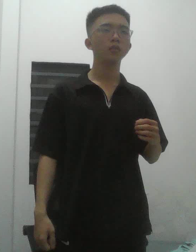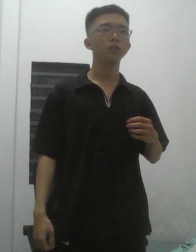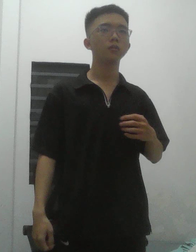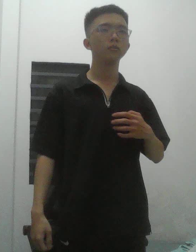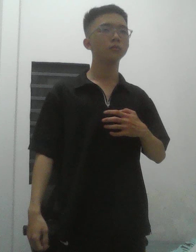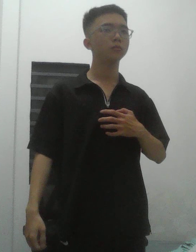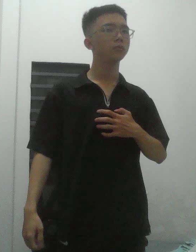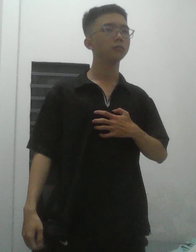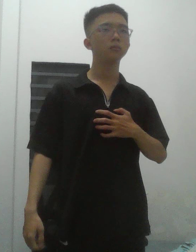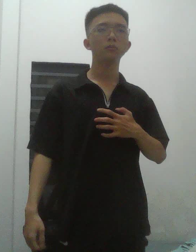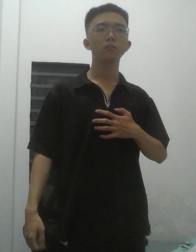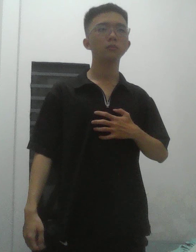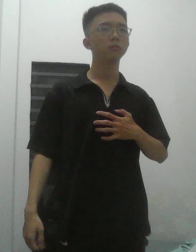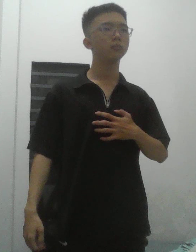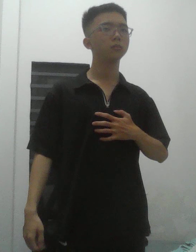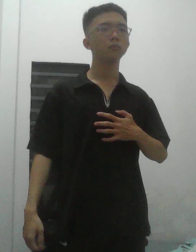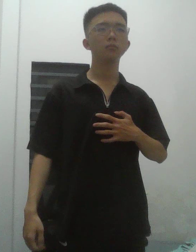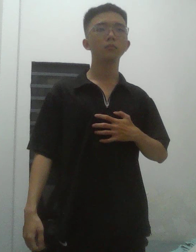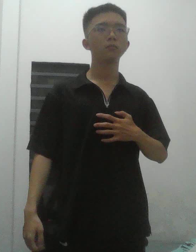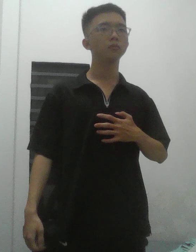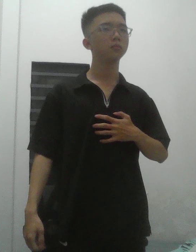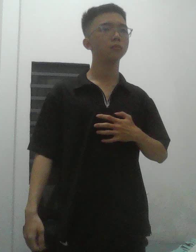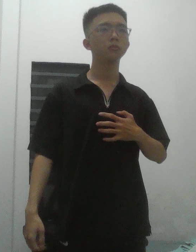khong thich